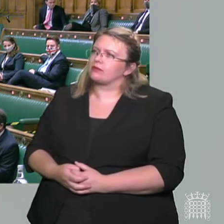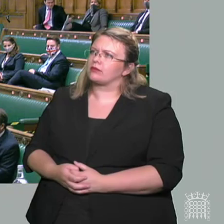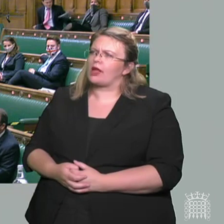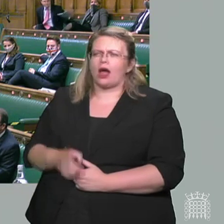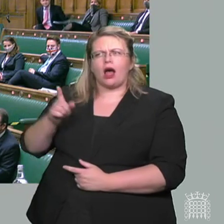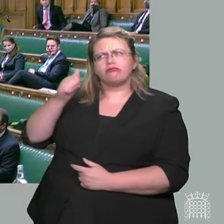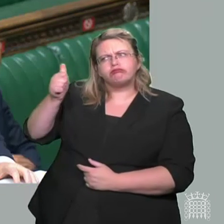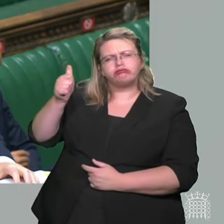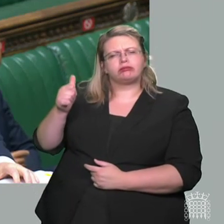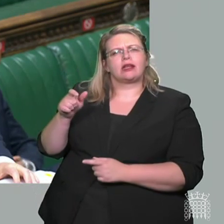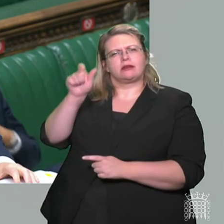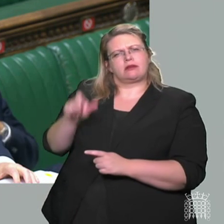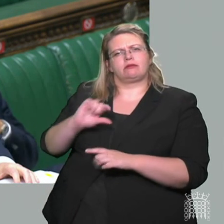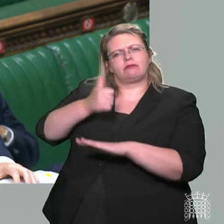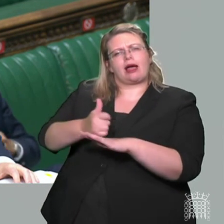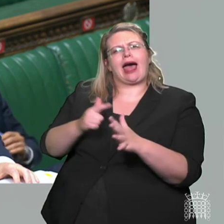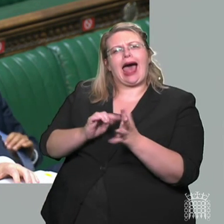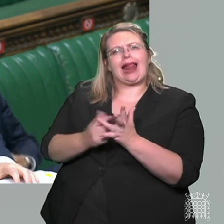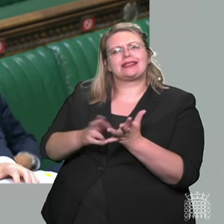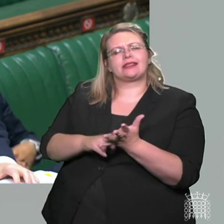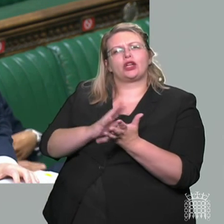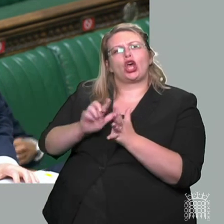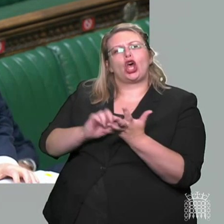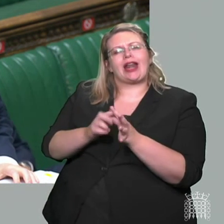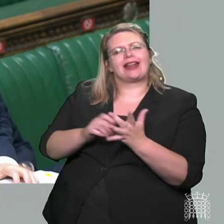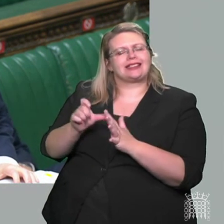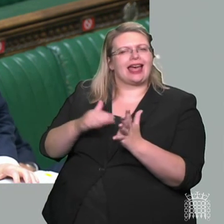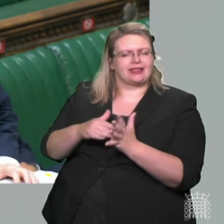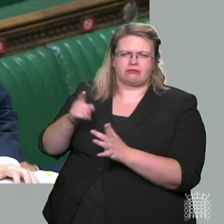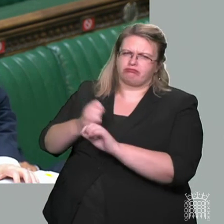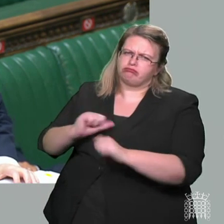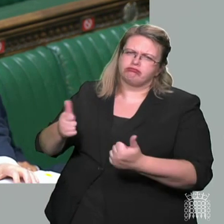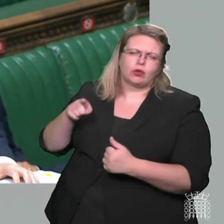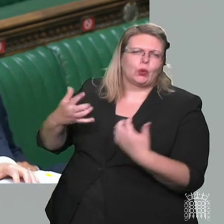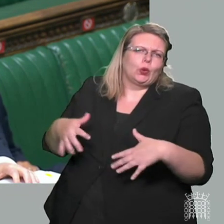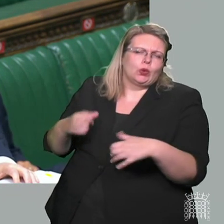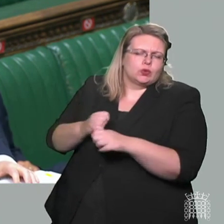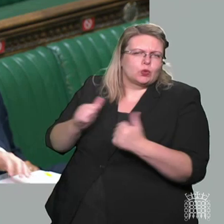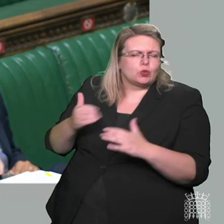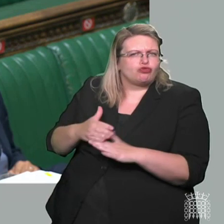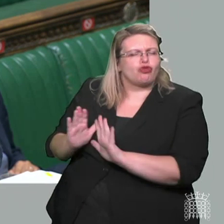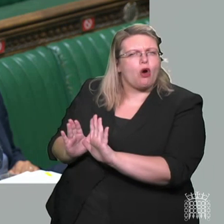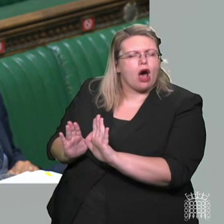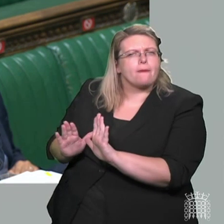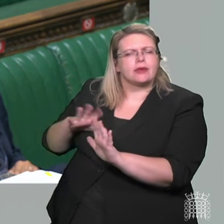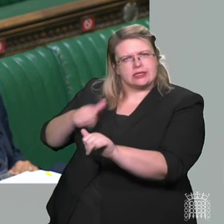I am a big fan of Alison Hernandez and I think she is doing absolutely the right thing.